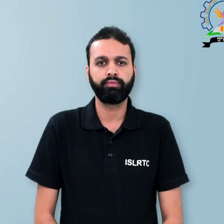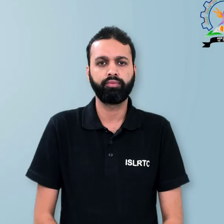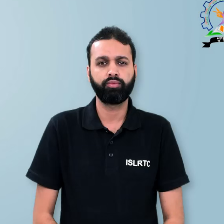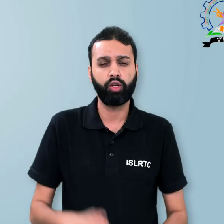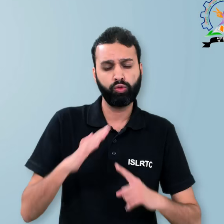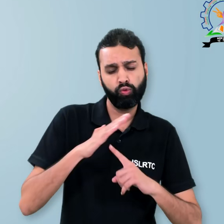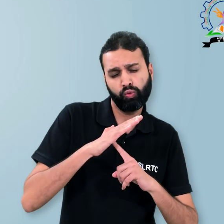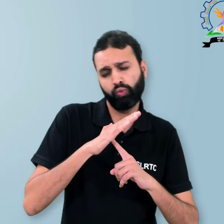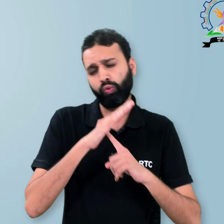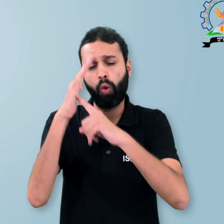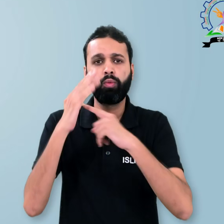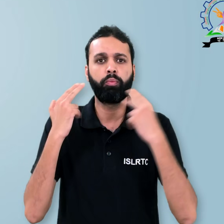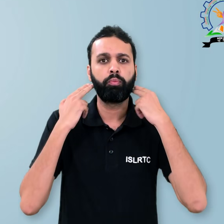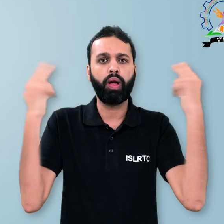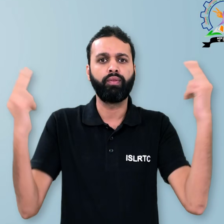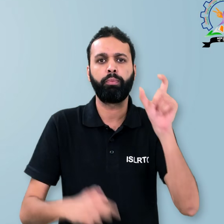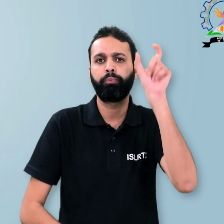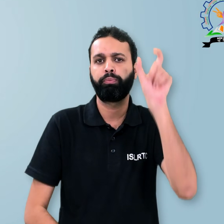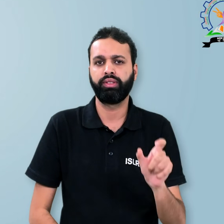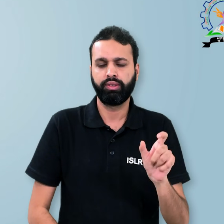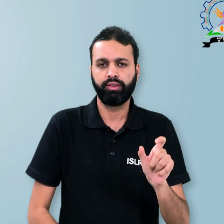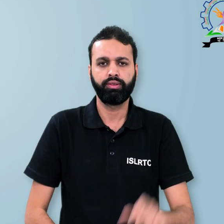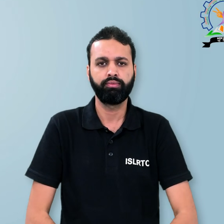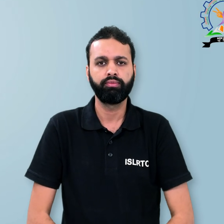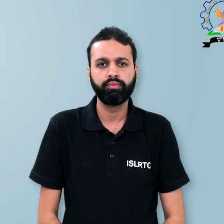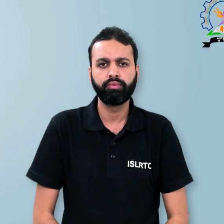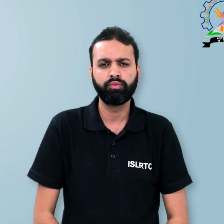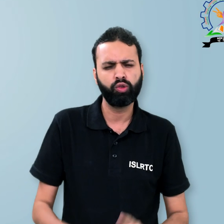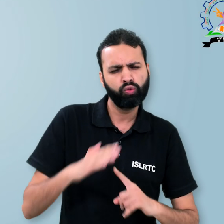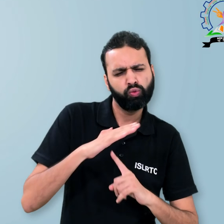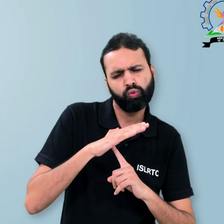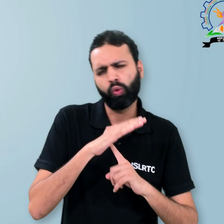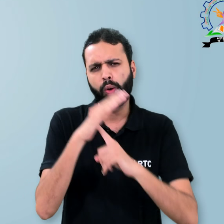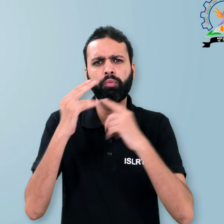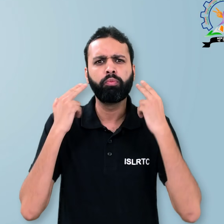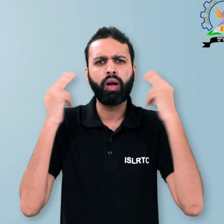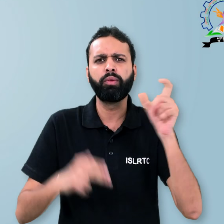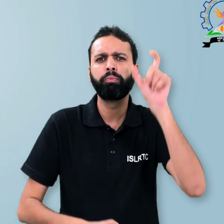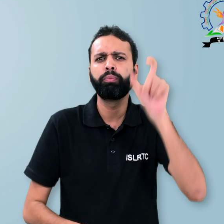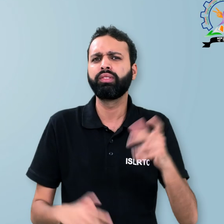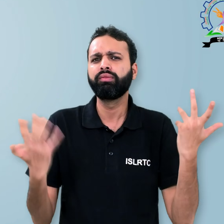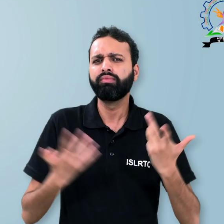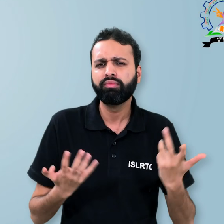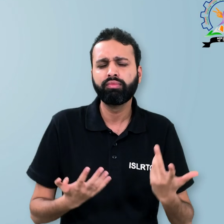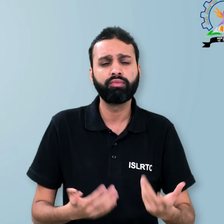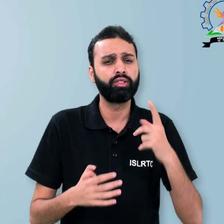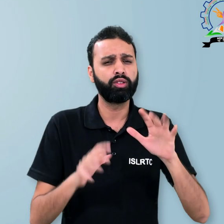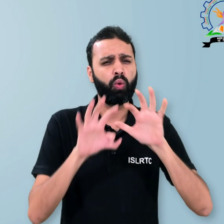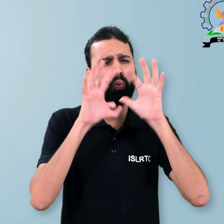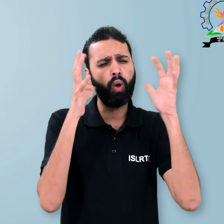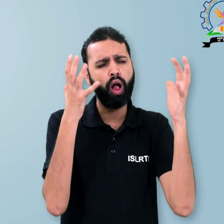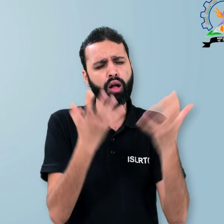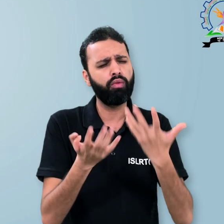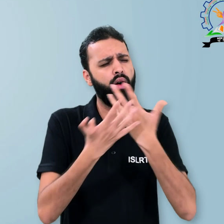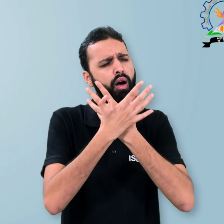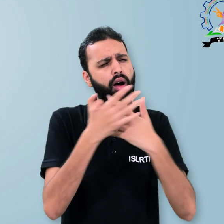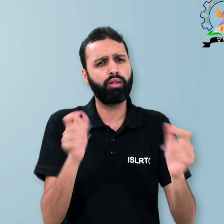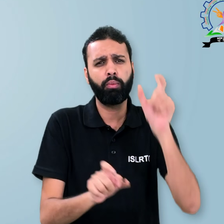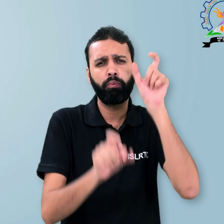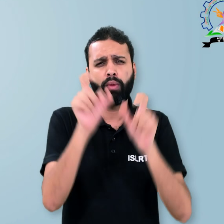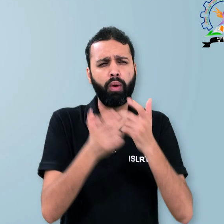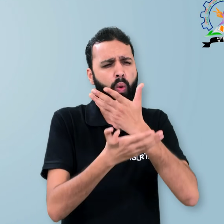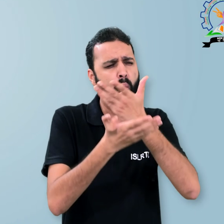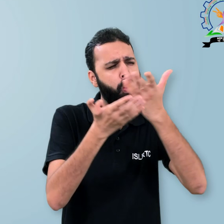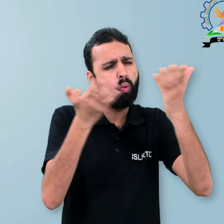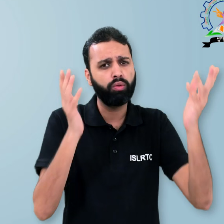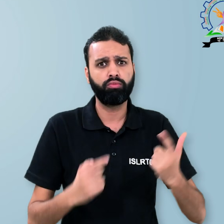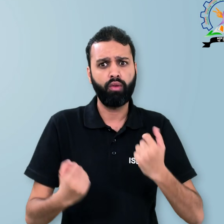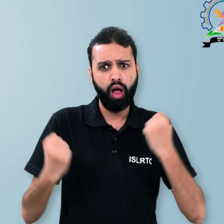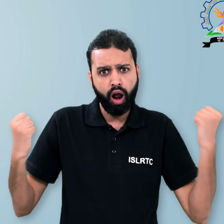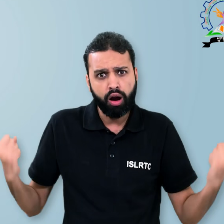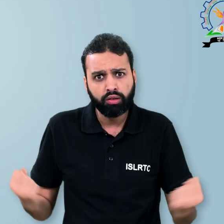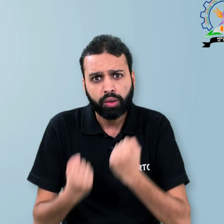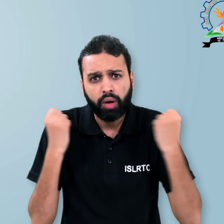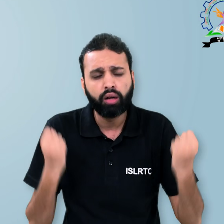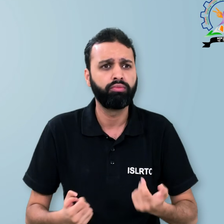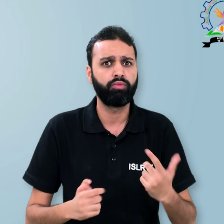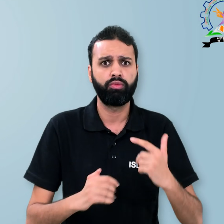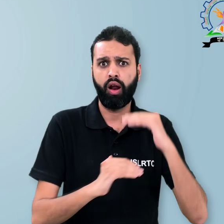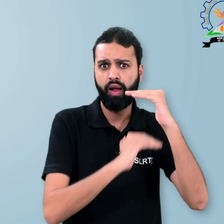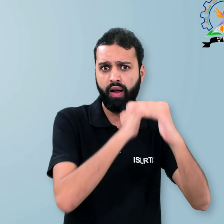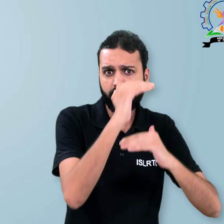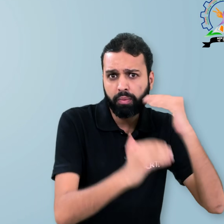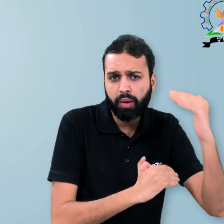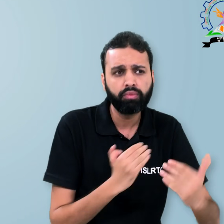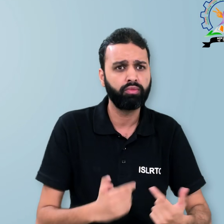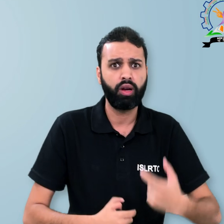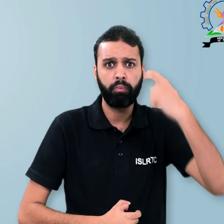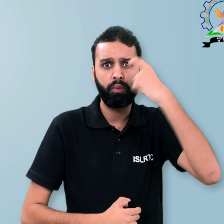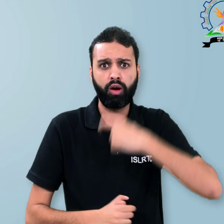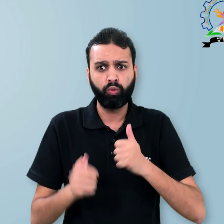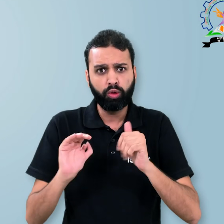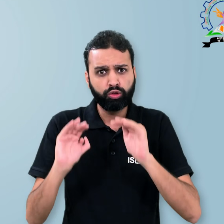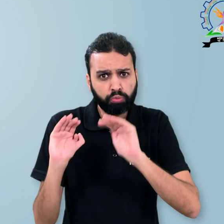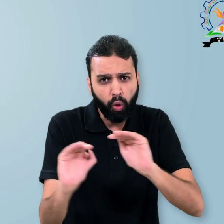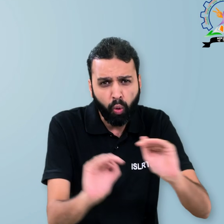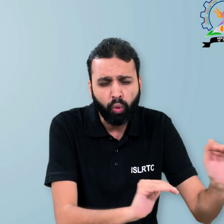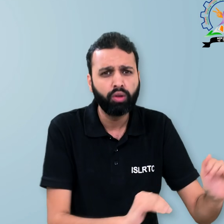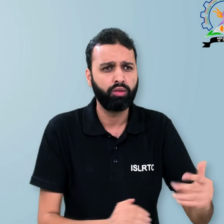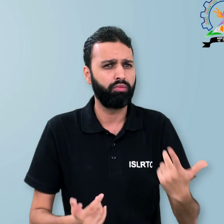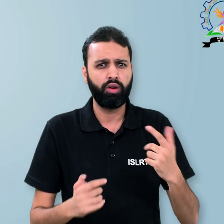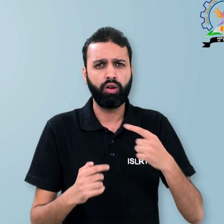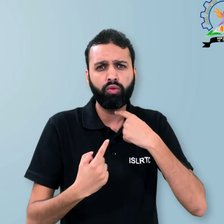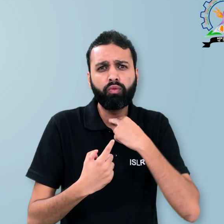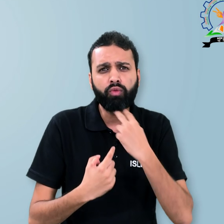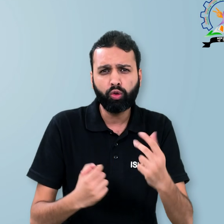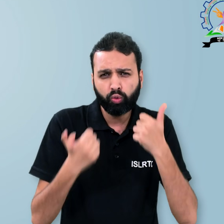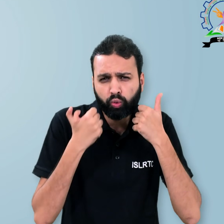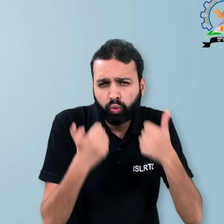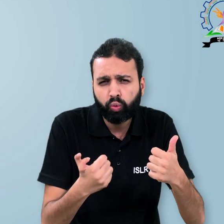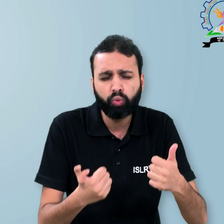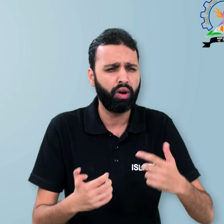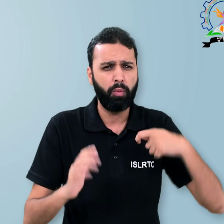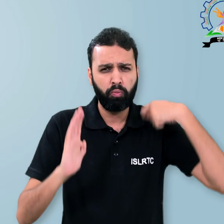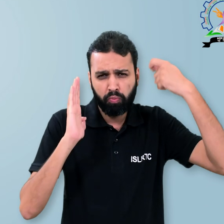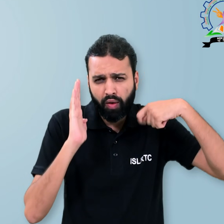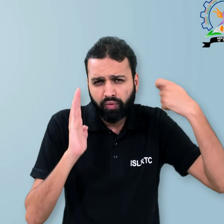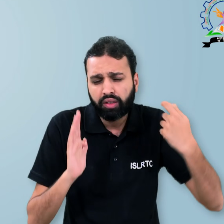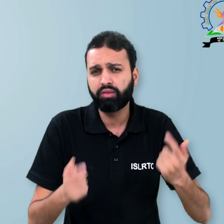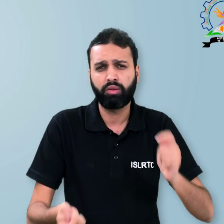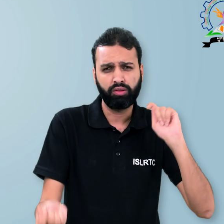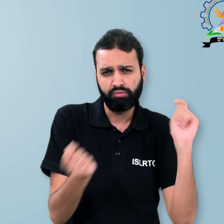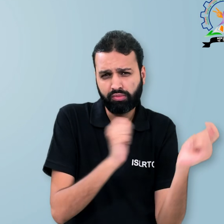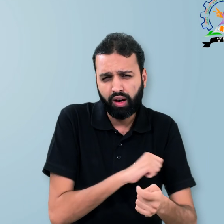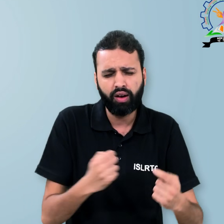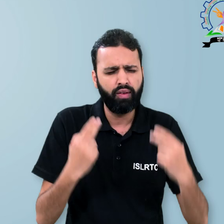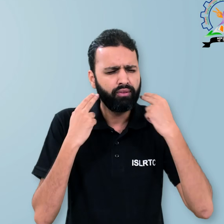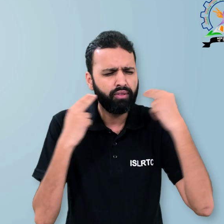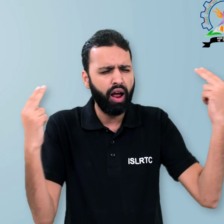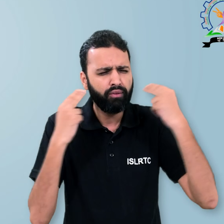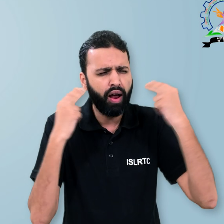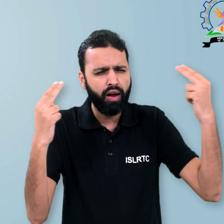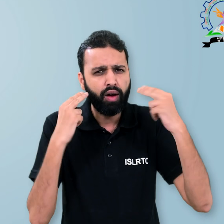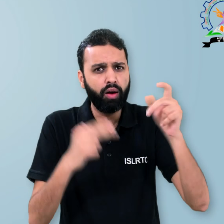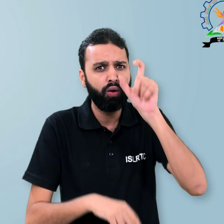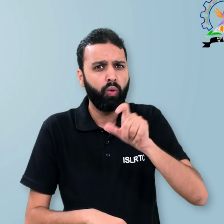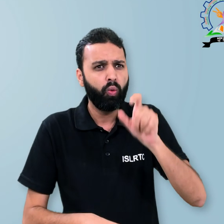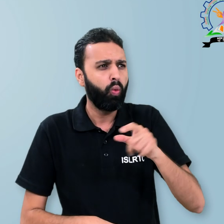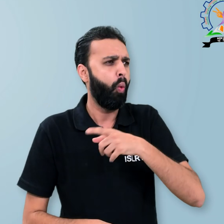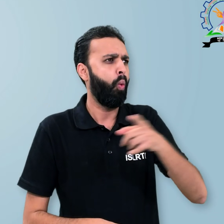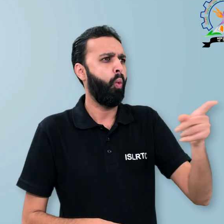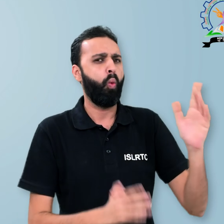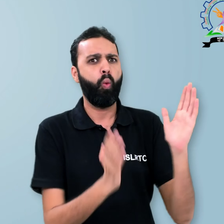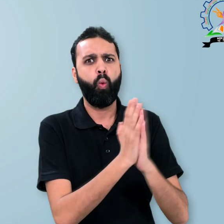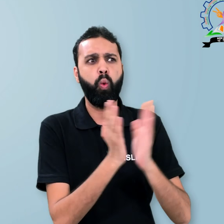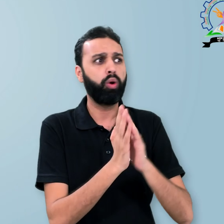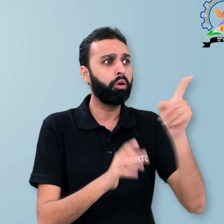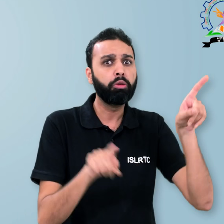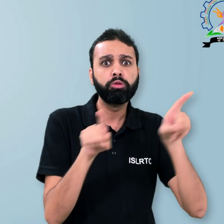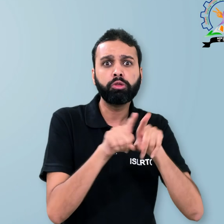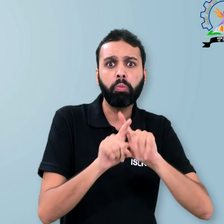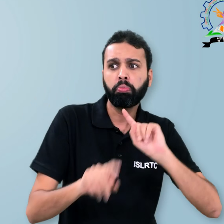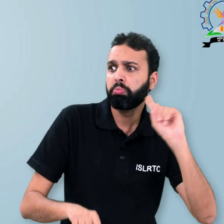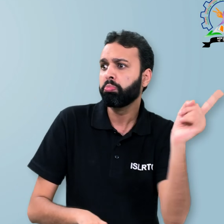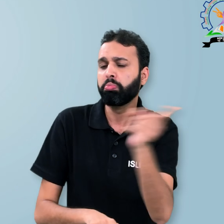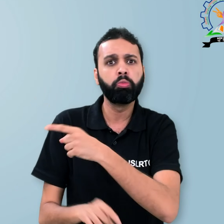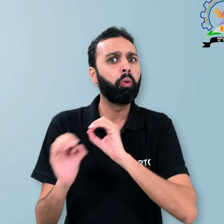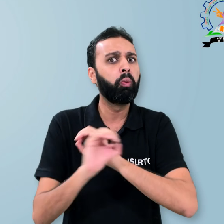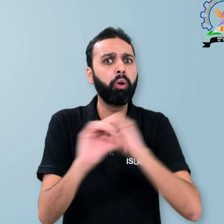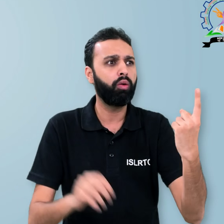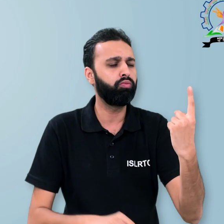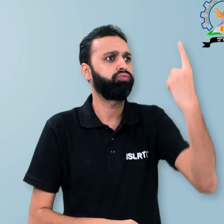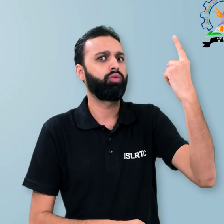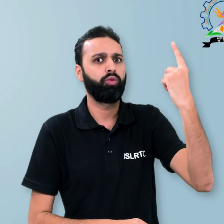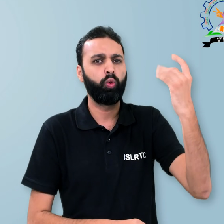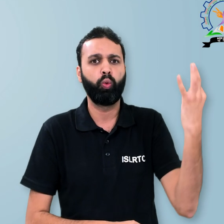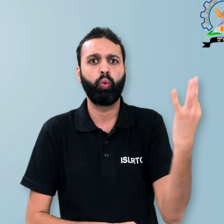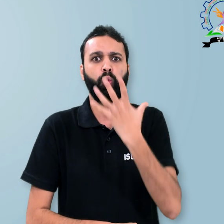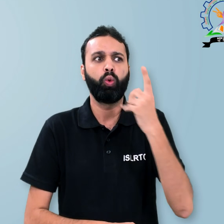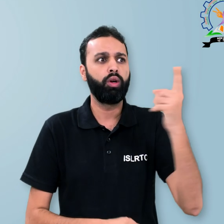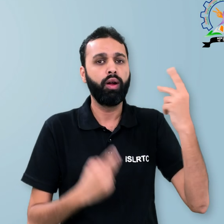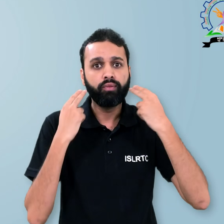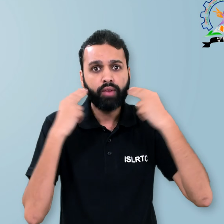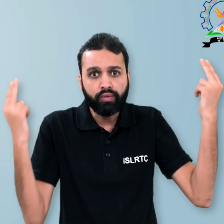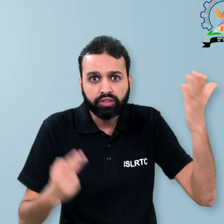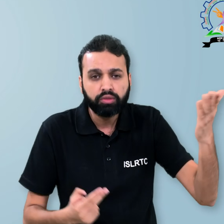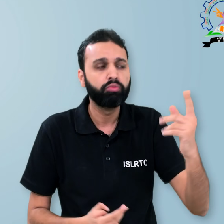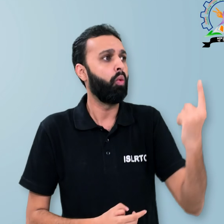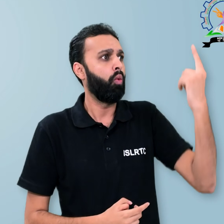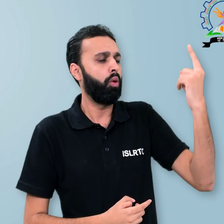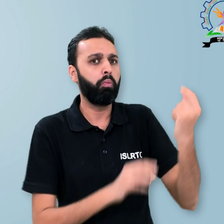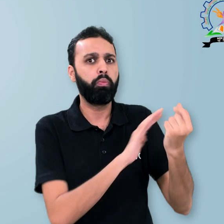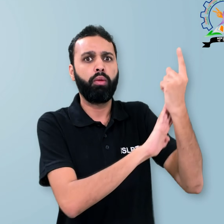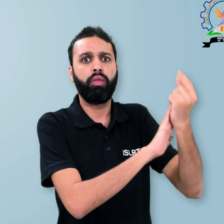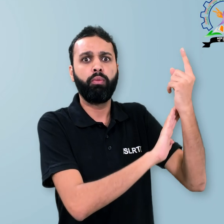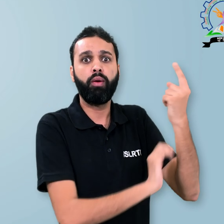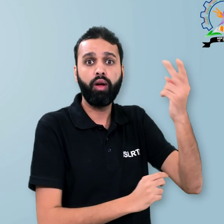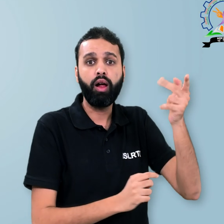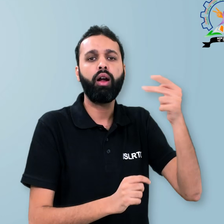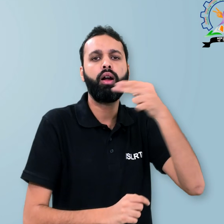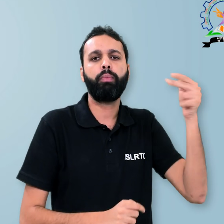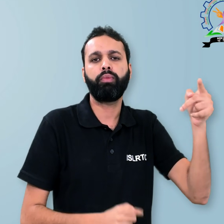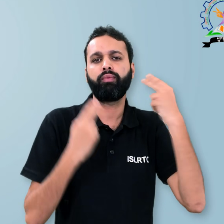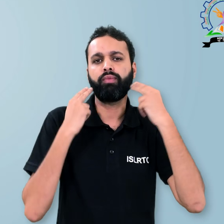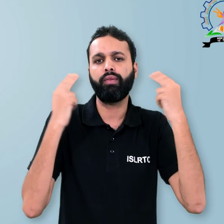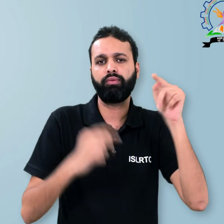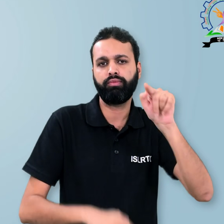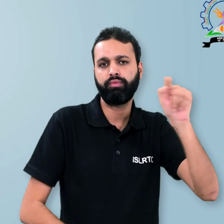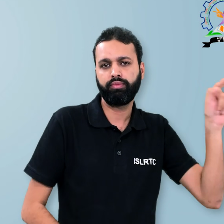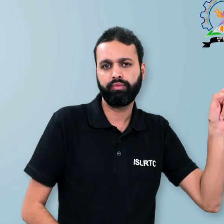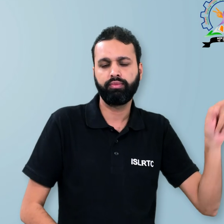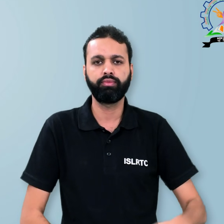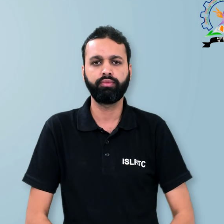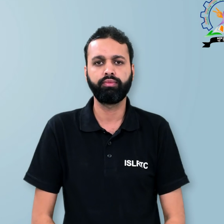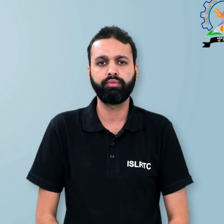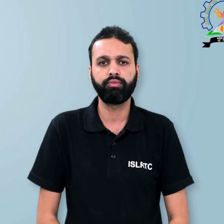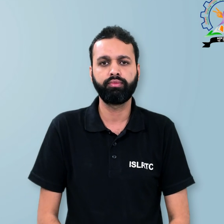Legend (Person) someone very famous and admired, usually because of their ability in a particular area.